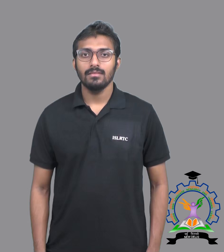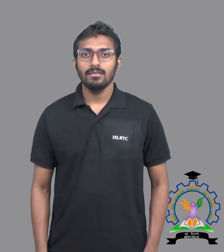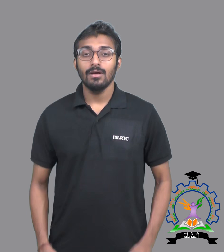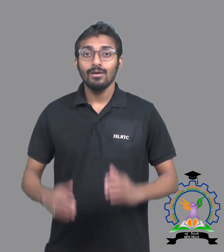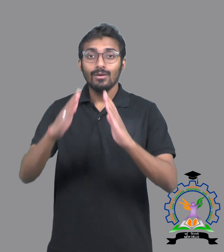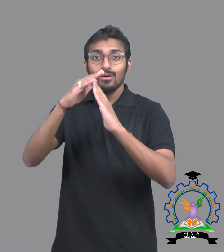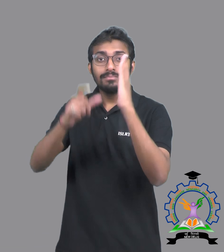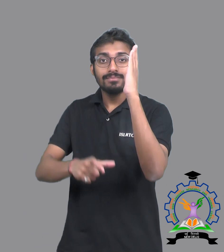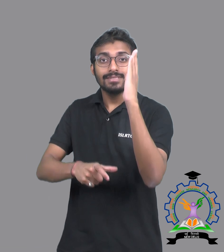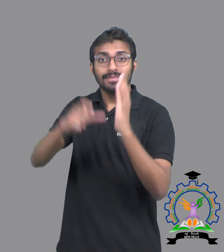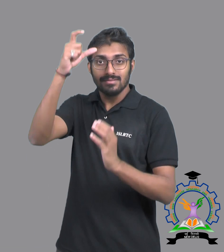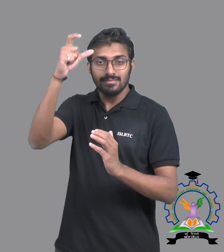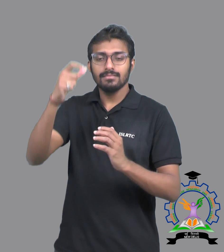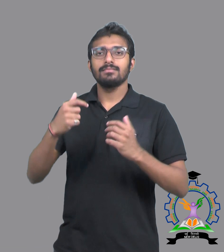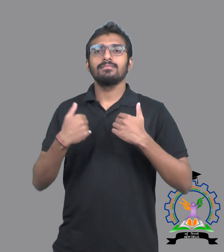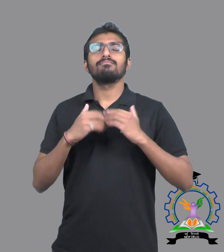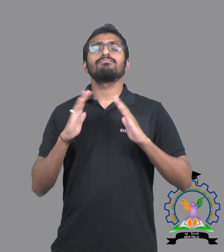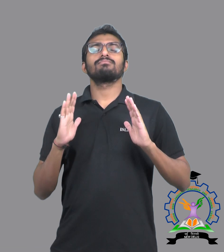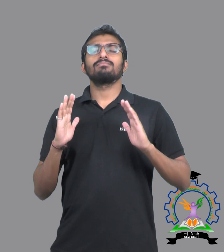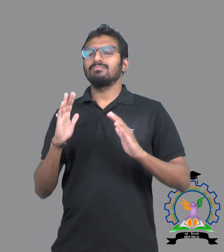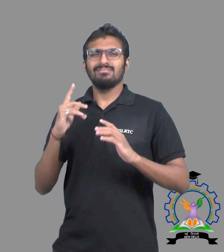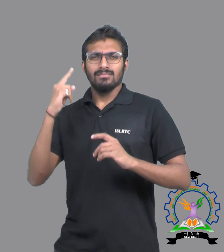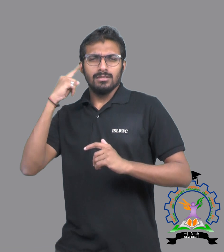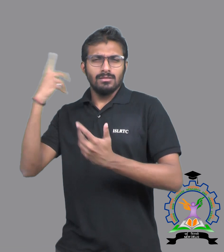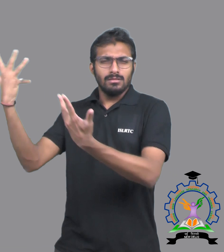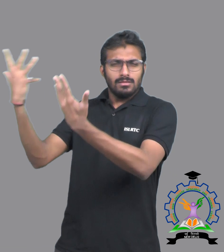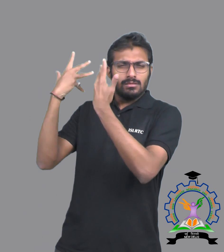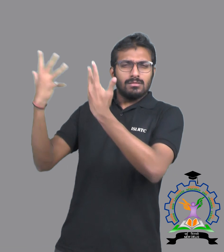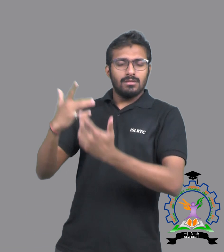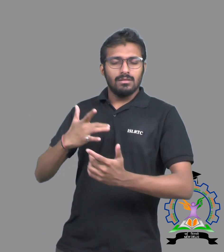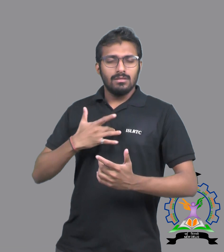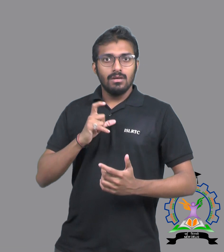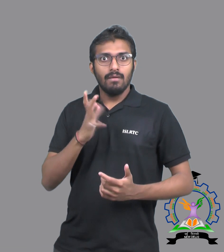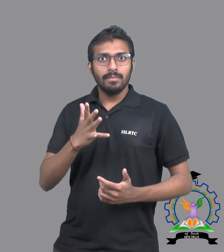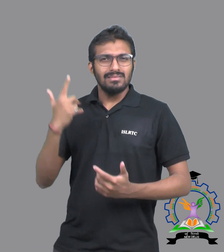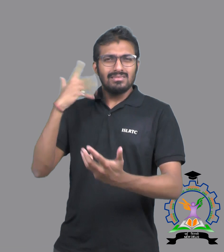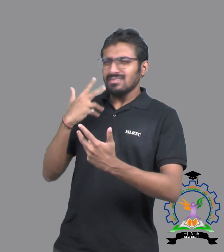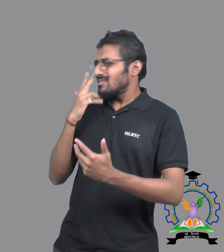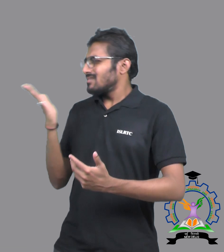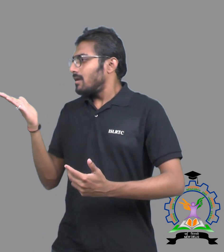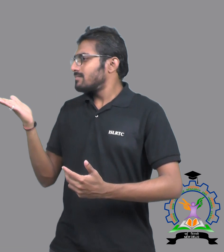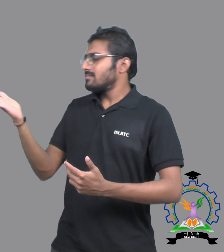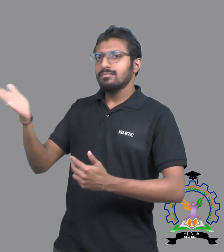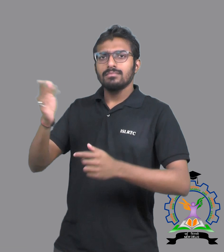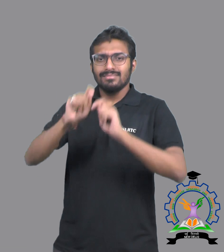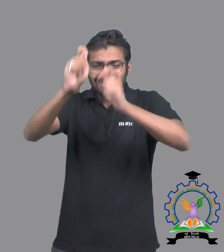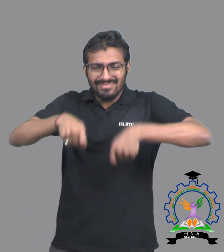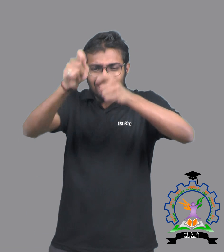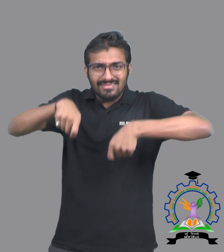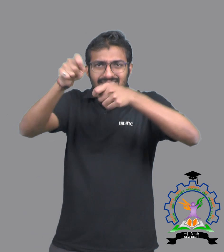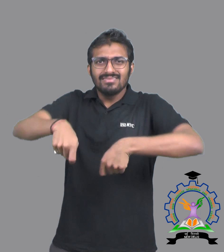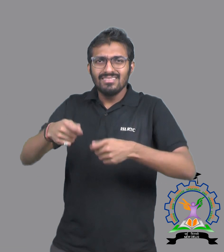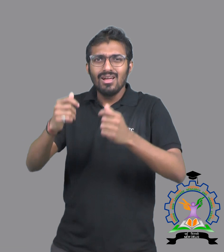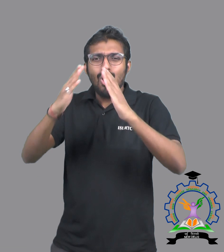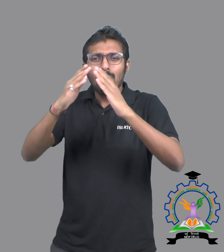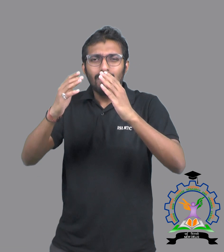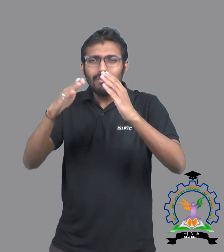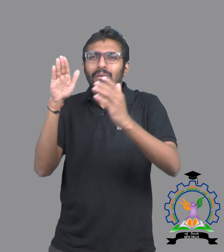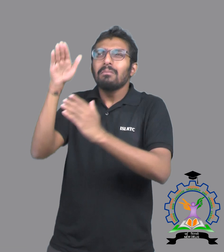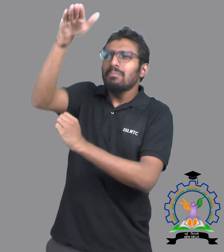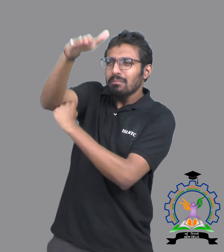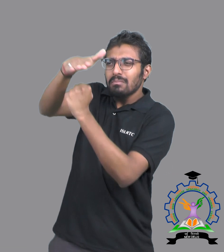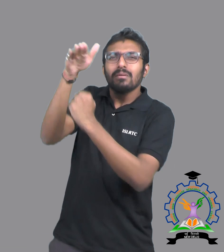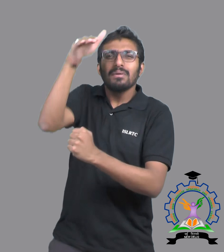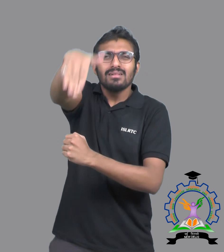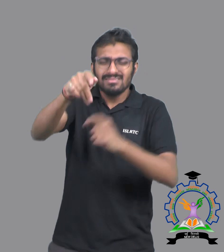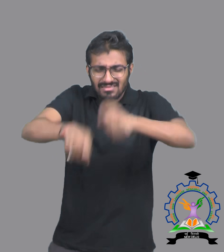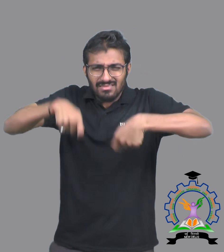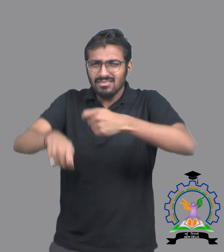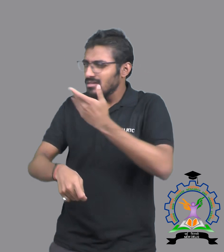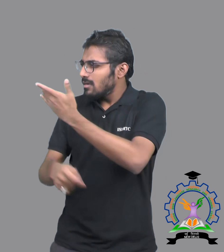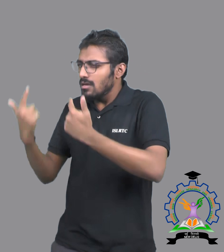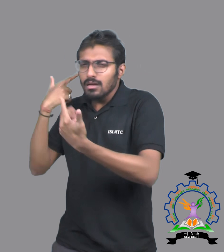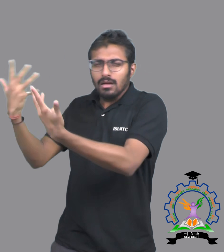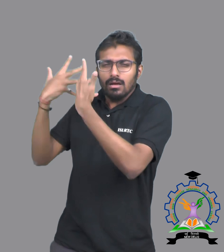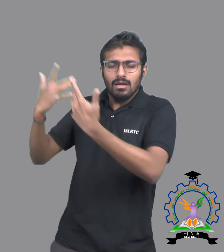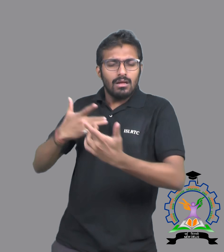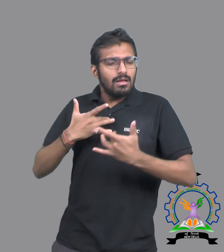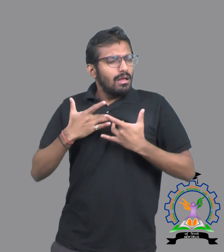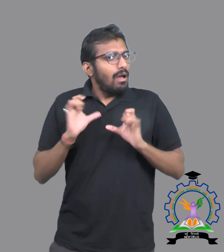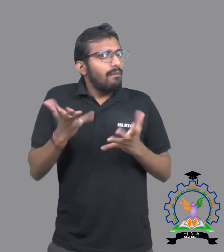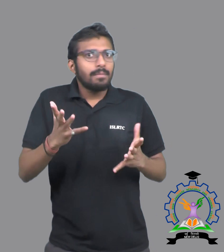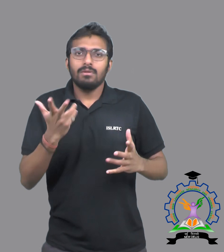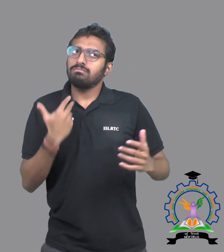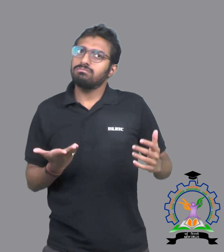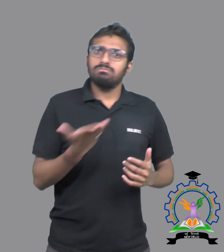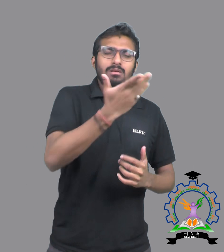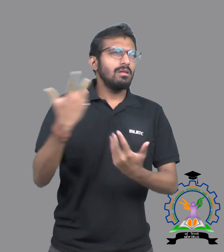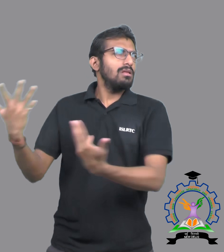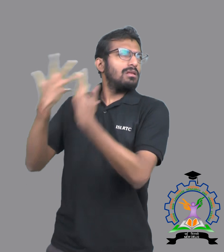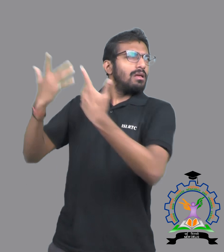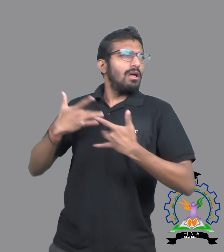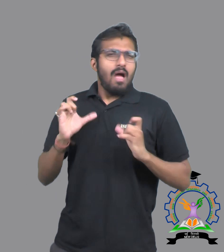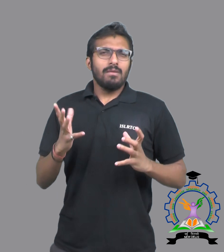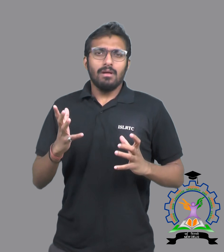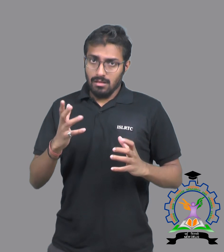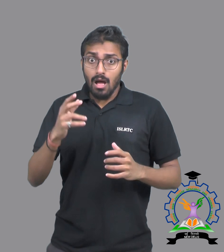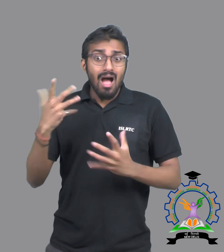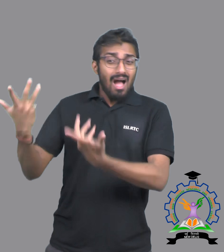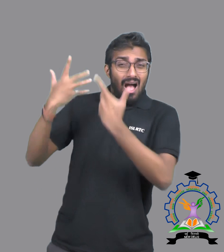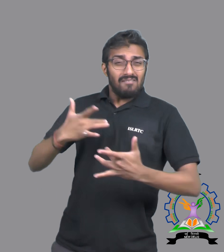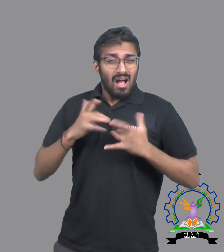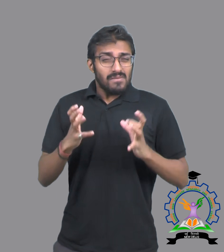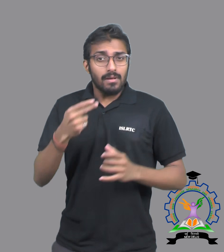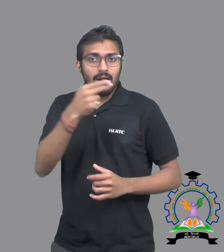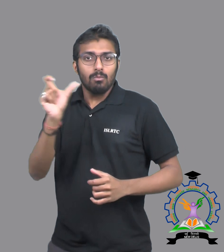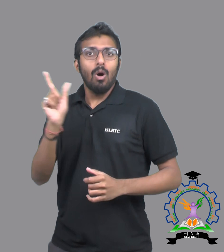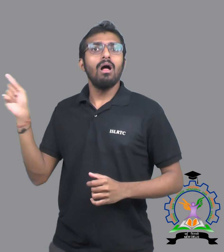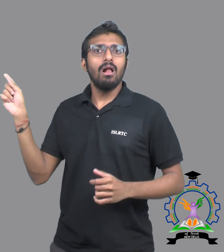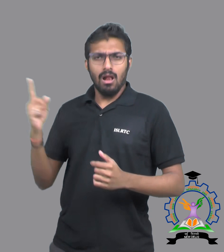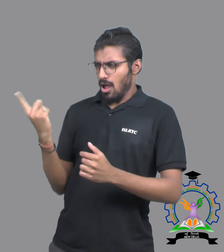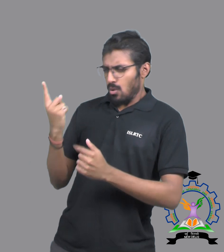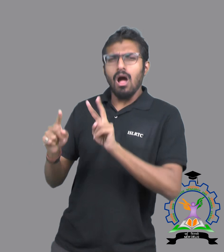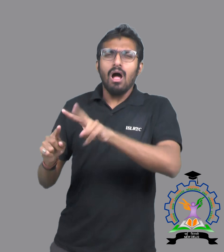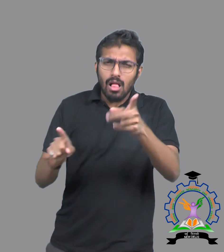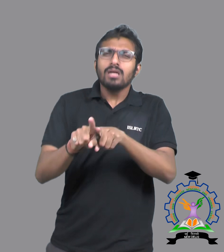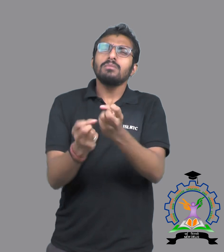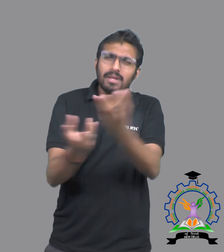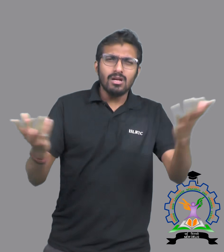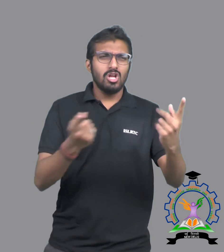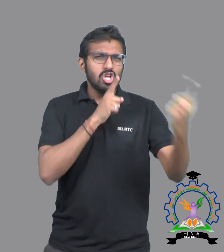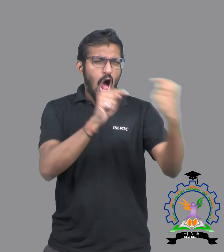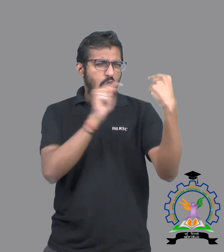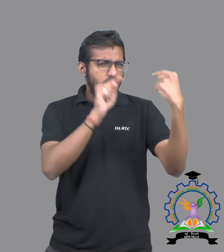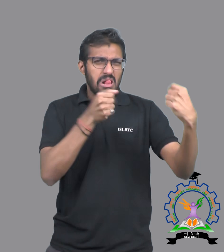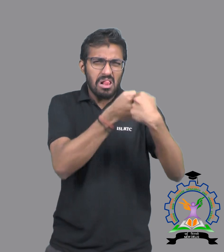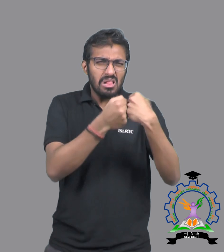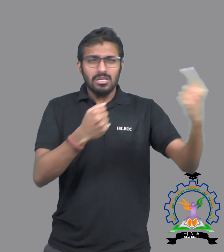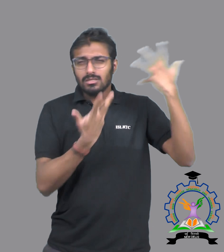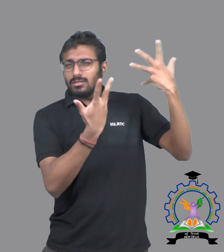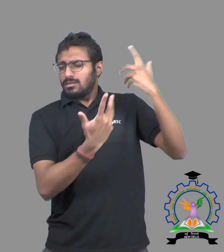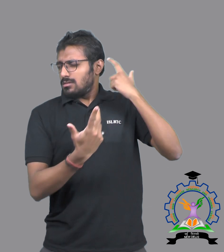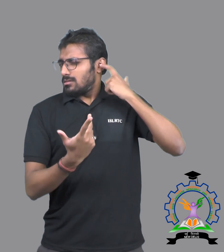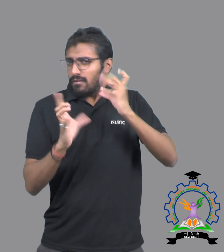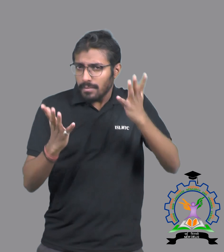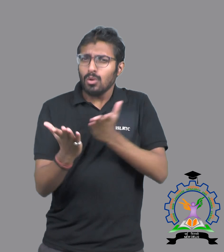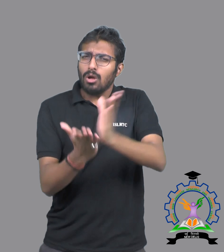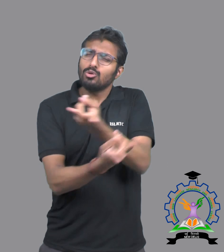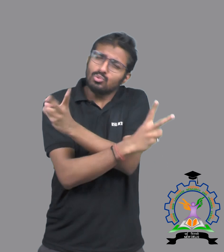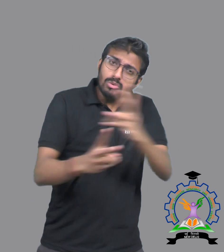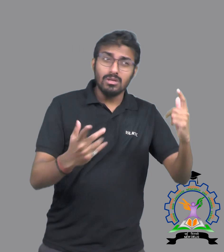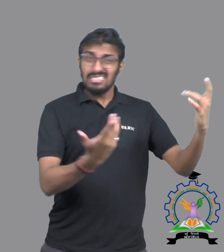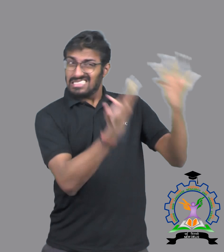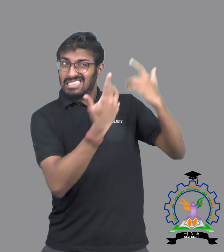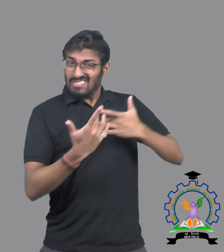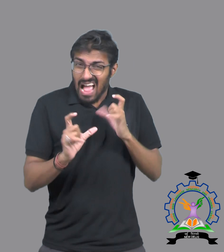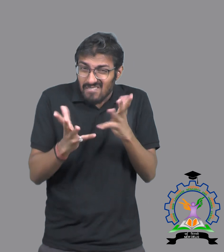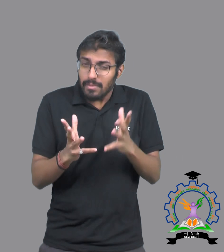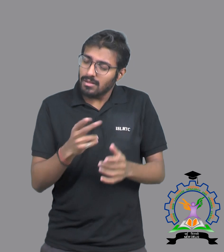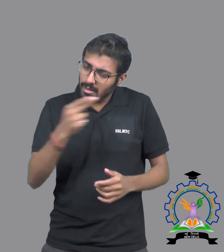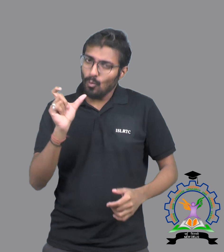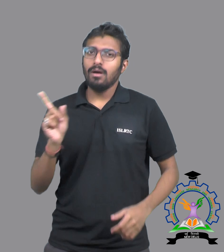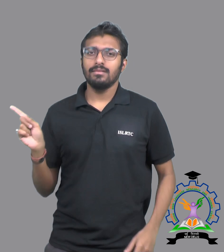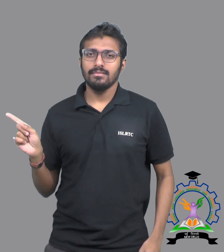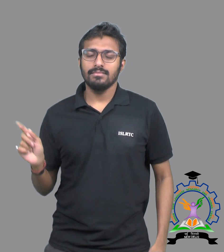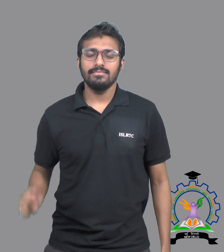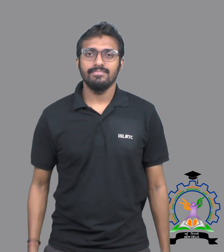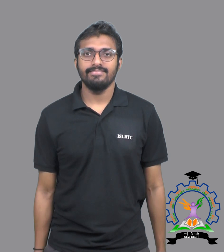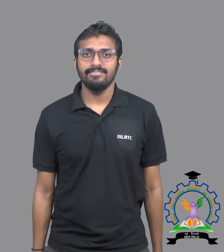Nuisance